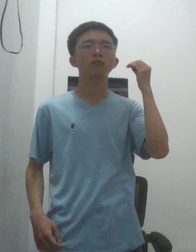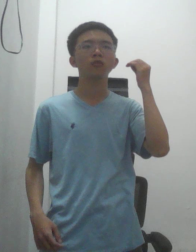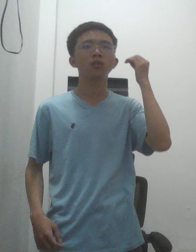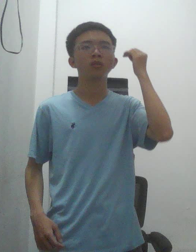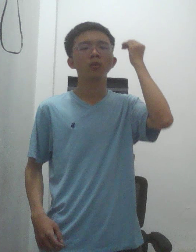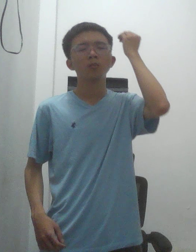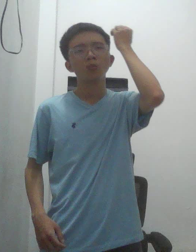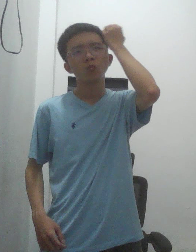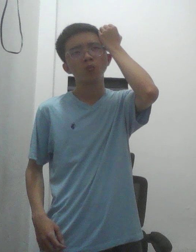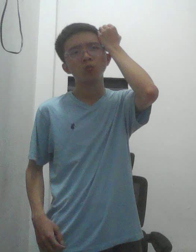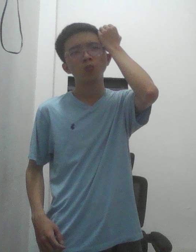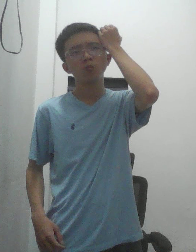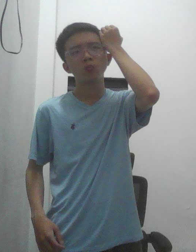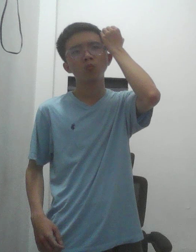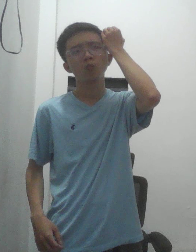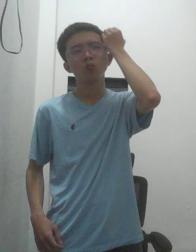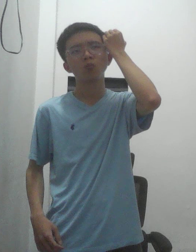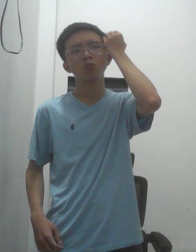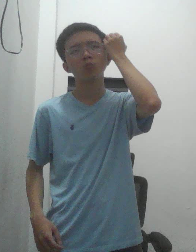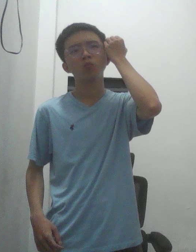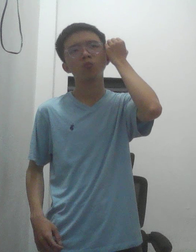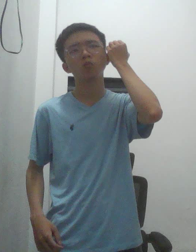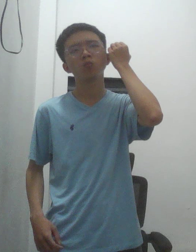oi troi